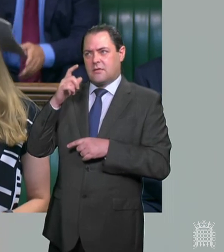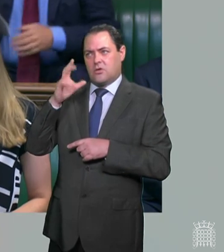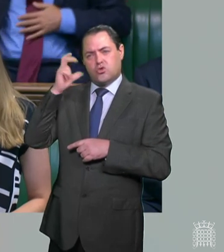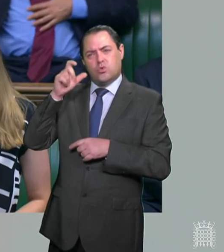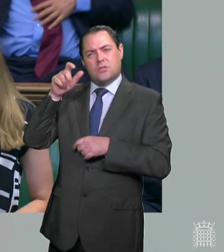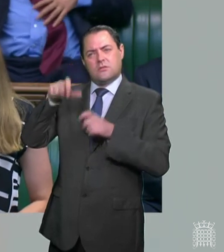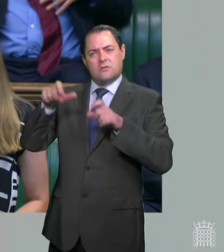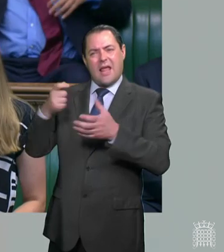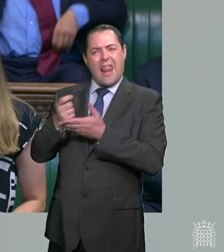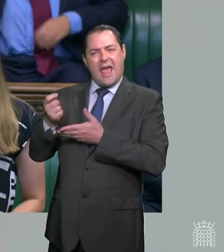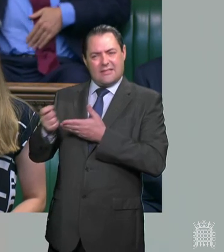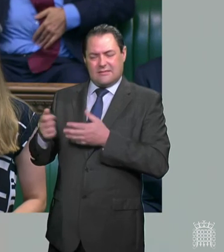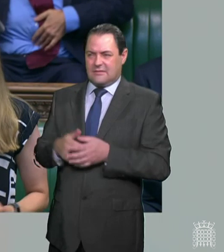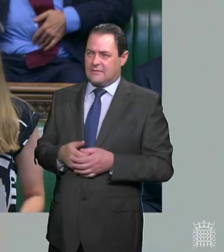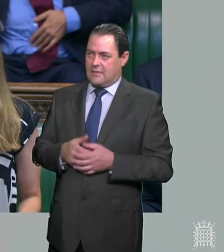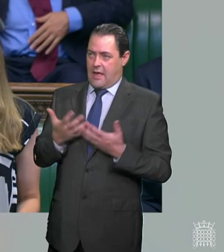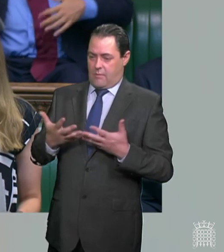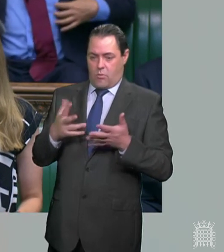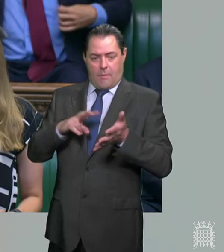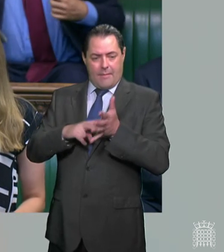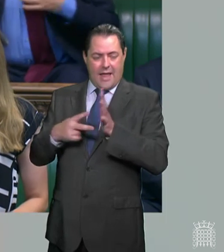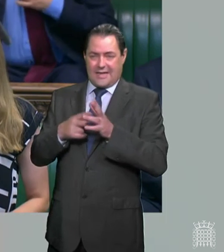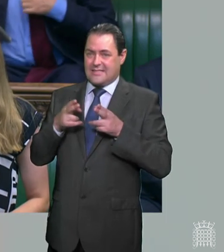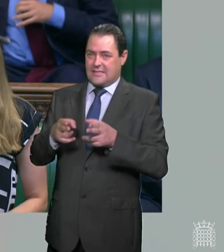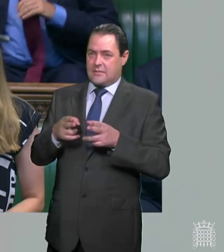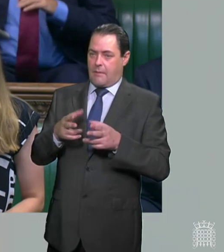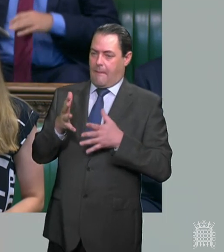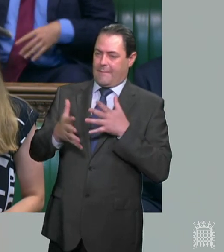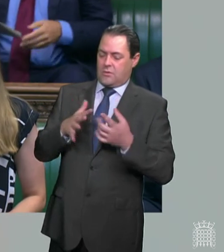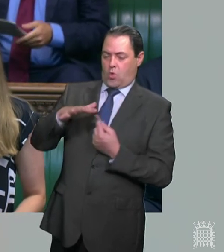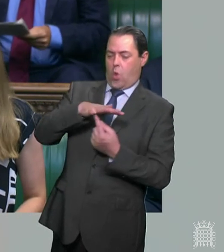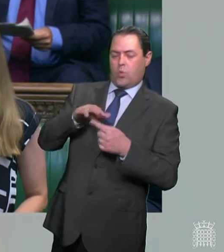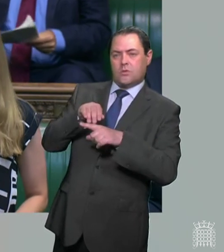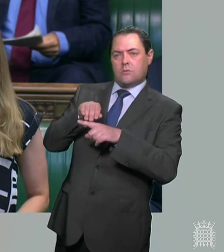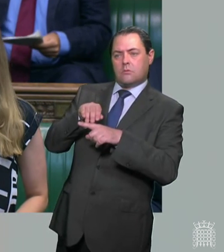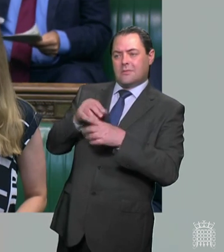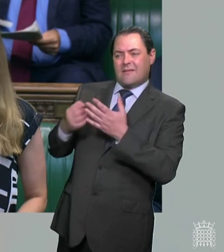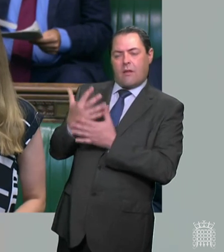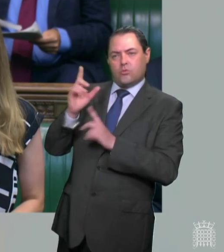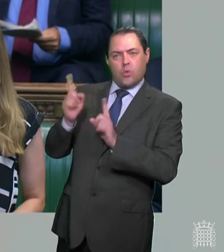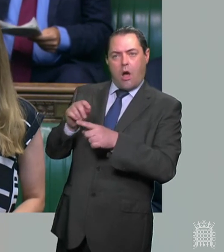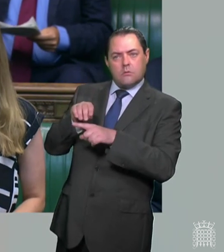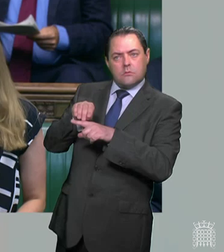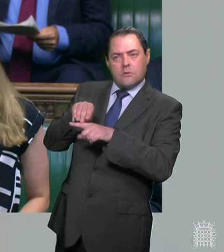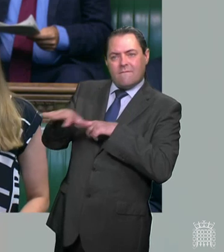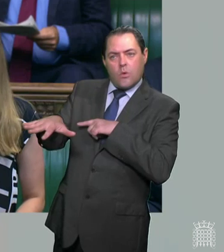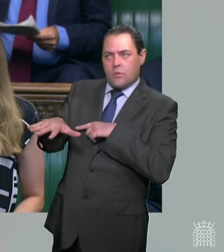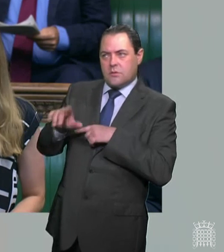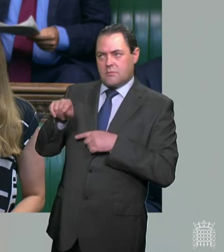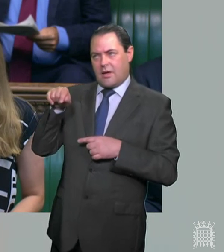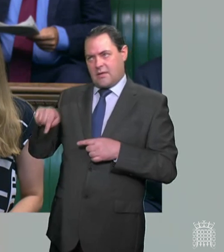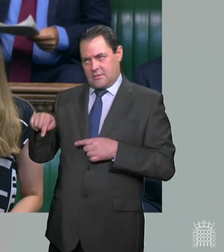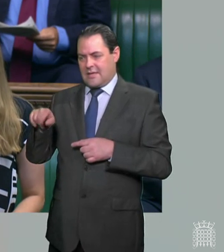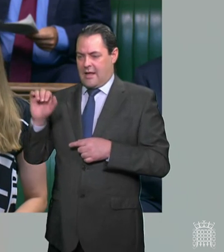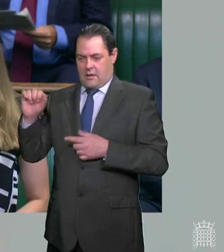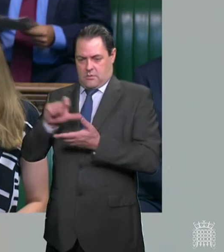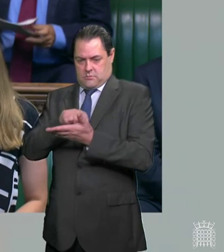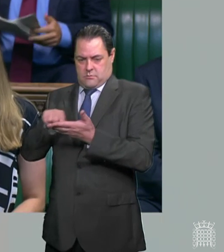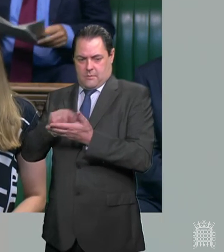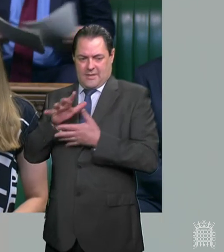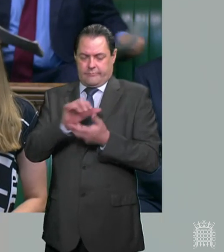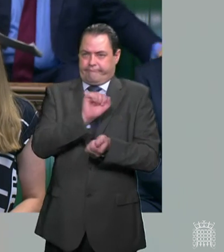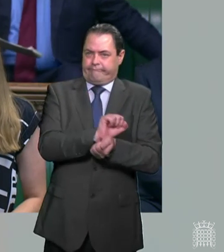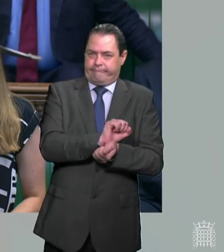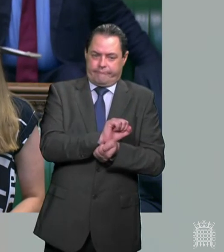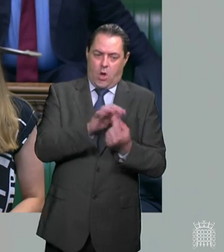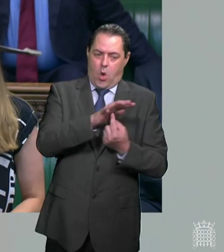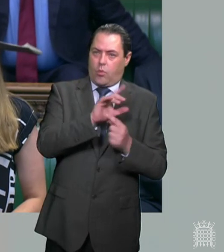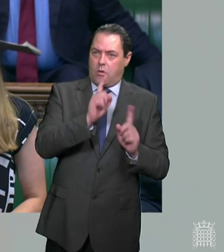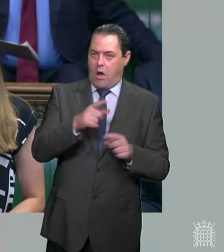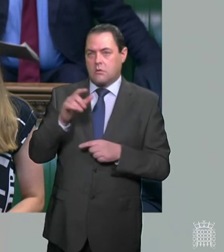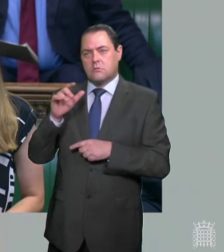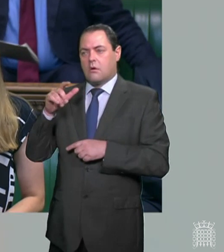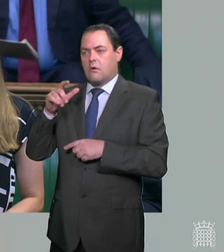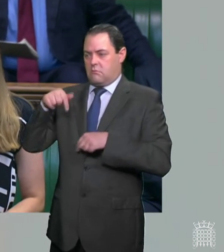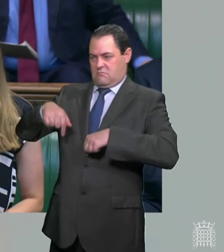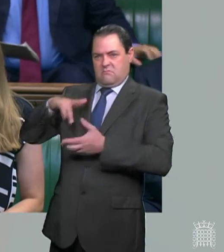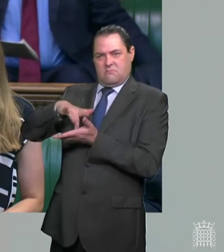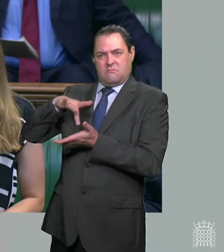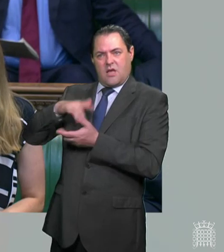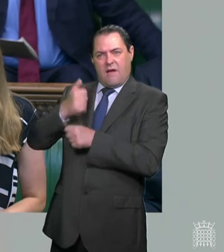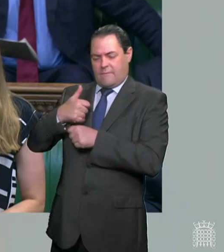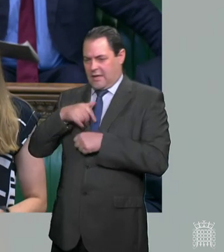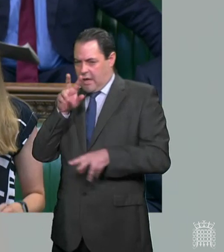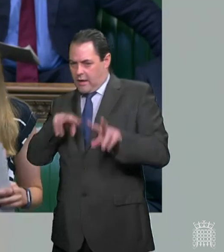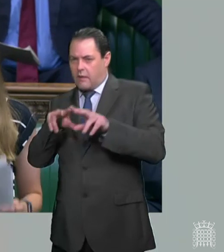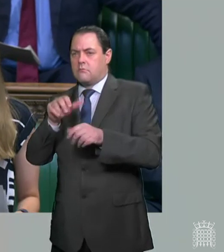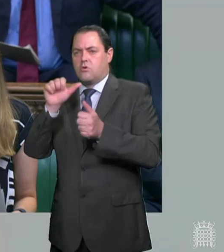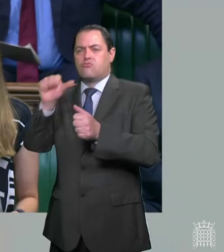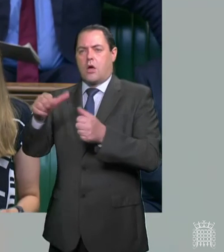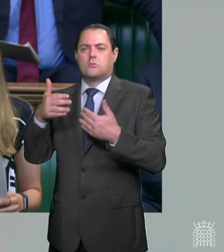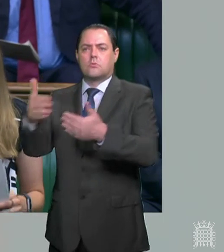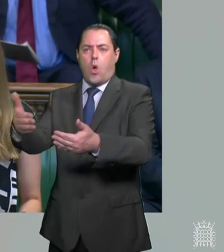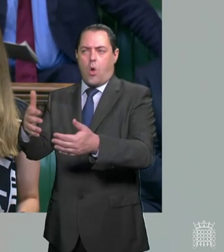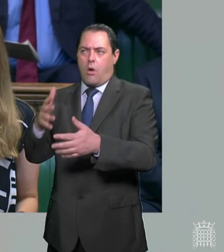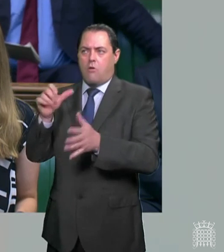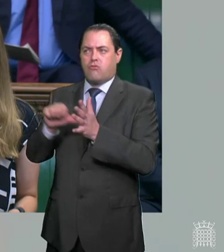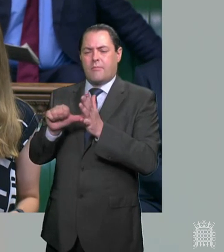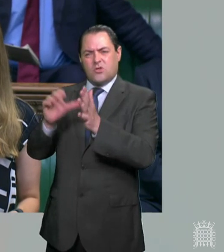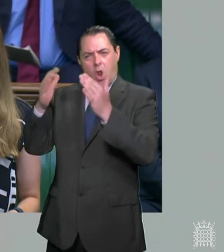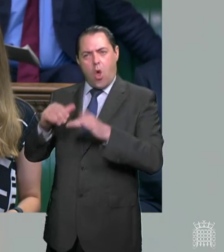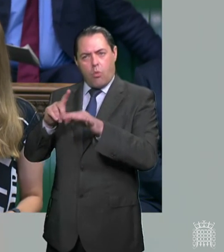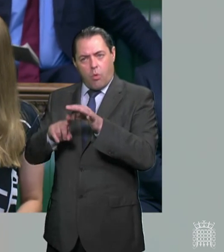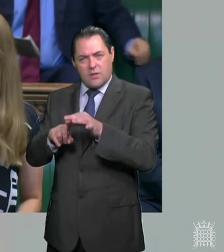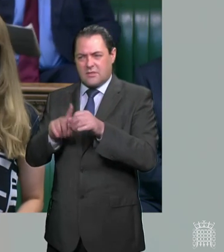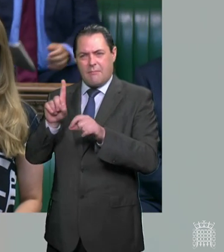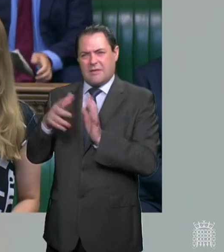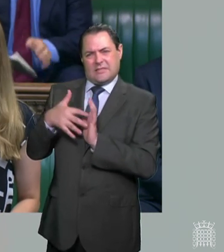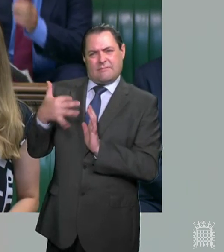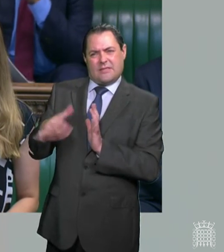The Housing Secretary says that the current planning system does not give people influence over local developments, but his party’s developers’ charter gags local residents and hands power to a Whitehall-appointed board of developers, resulting in low quality, unaffordable housing.